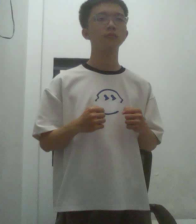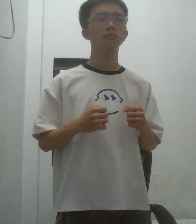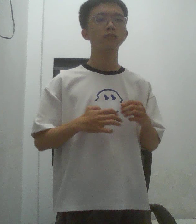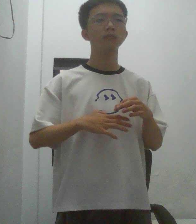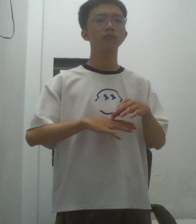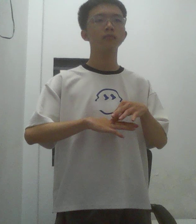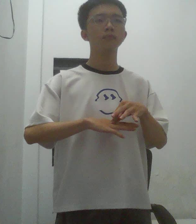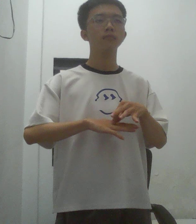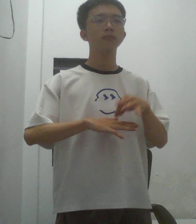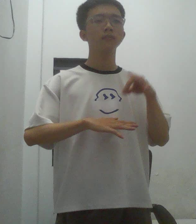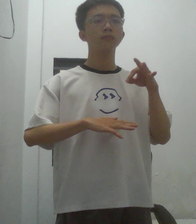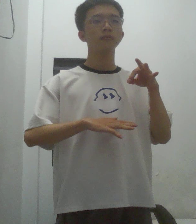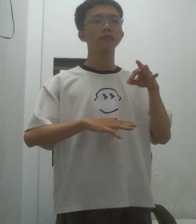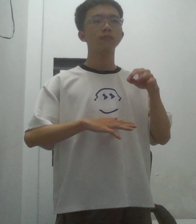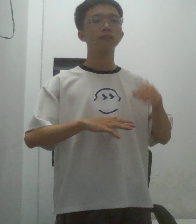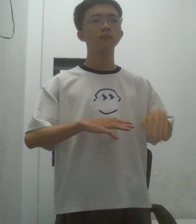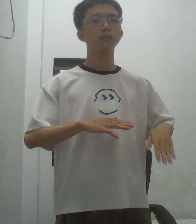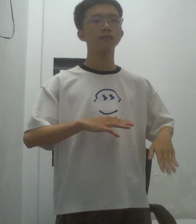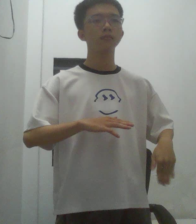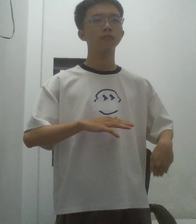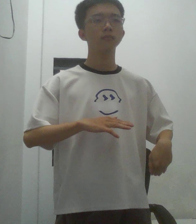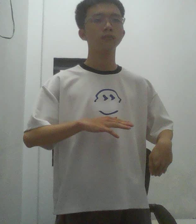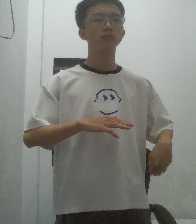tuan sau